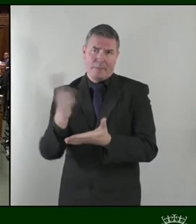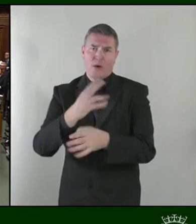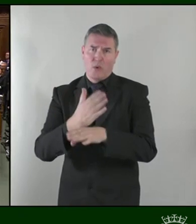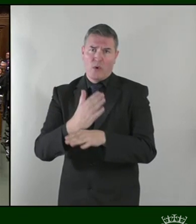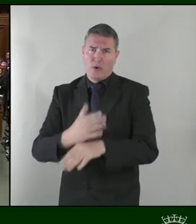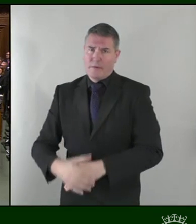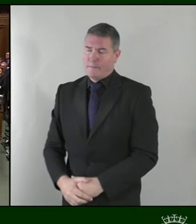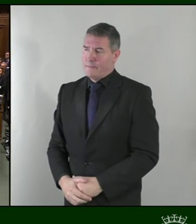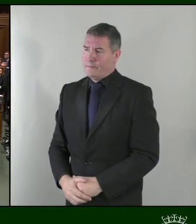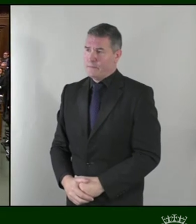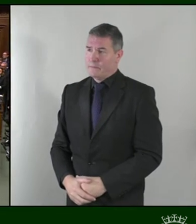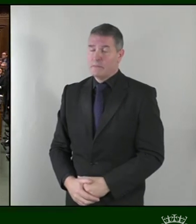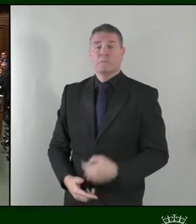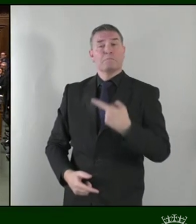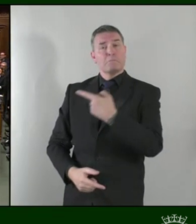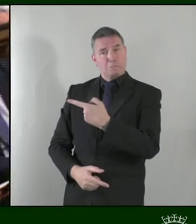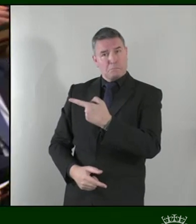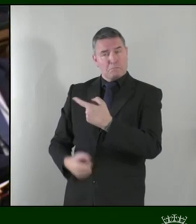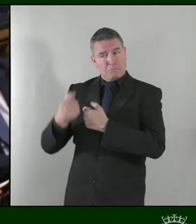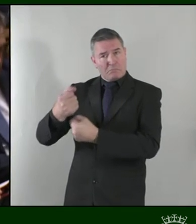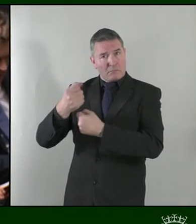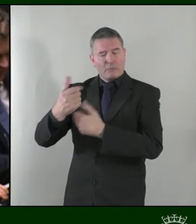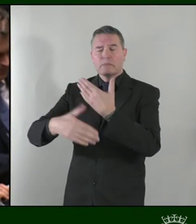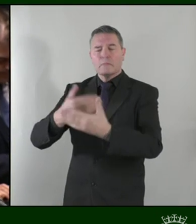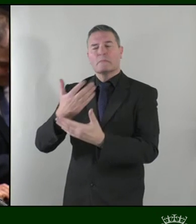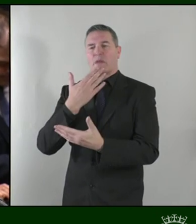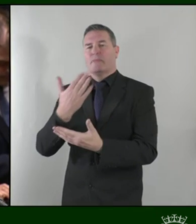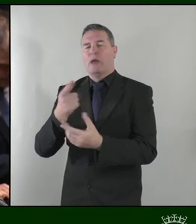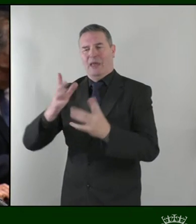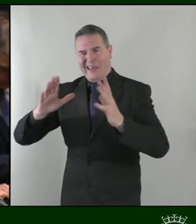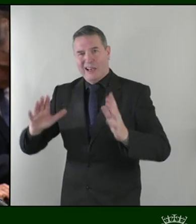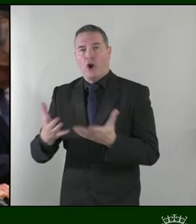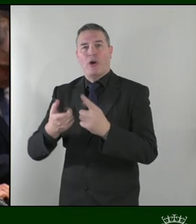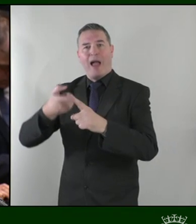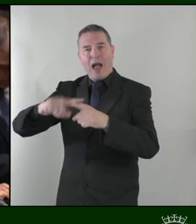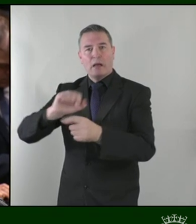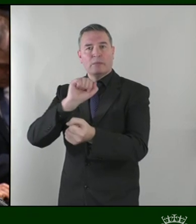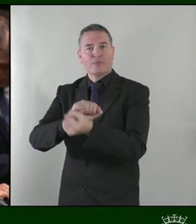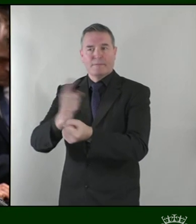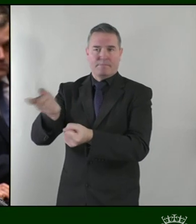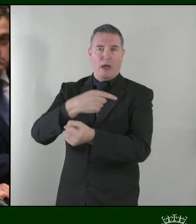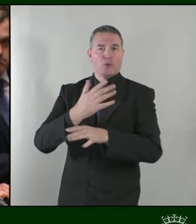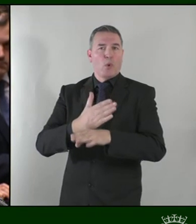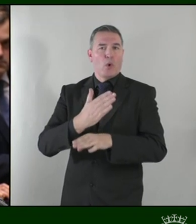Yes, and I thank my honourable Friend and his family for everything that they do to encourage ex-offenders into work.